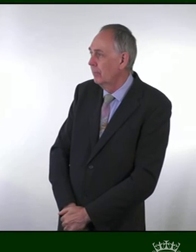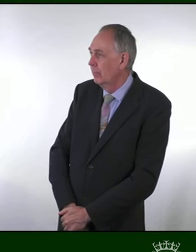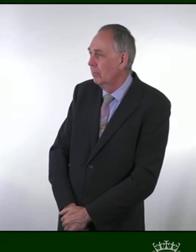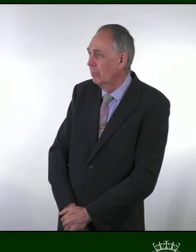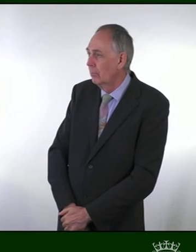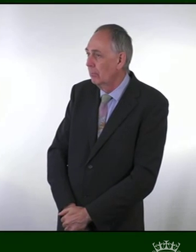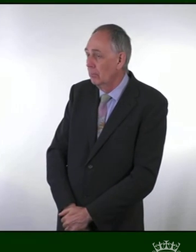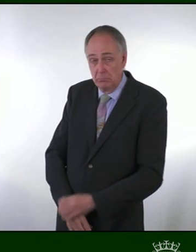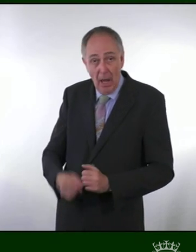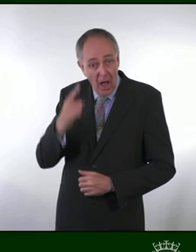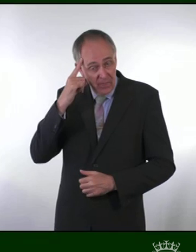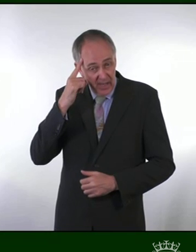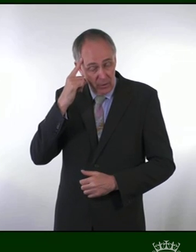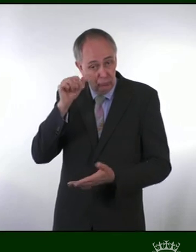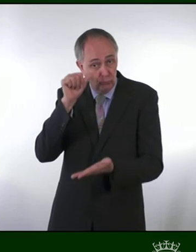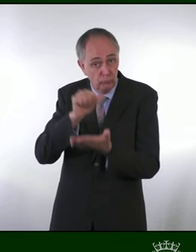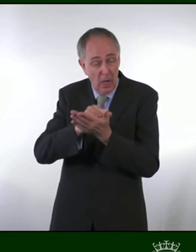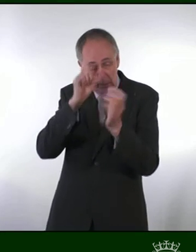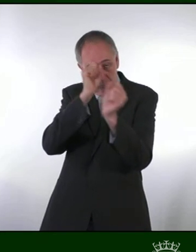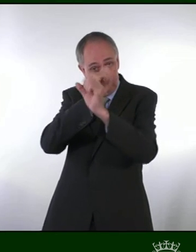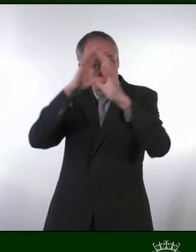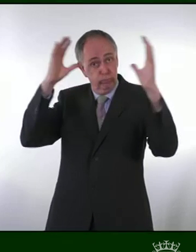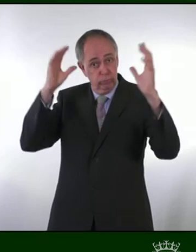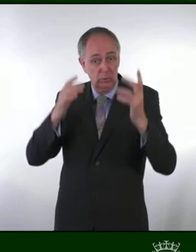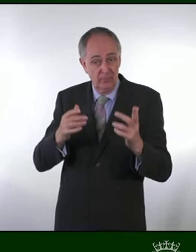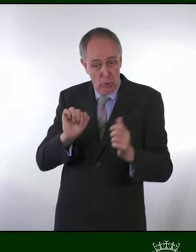Indeed, it is the vision that I have for the whole country.